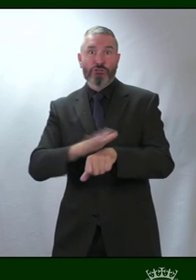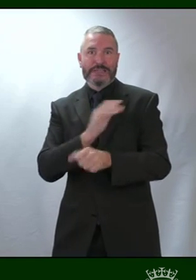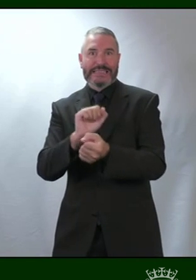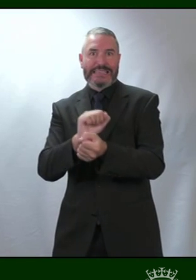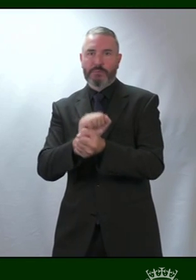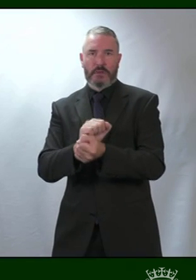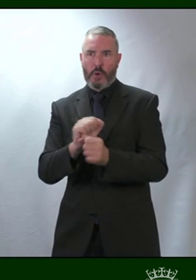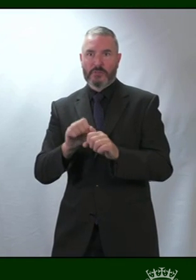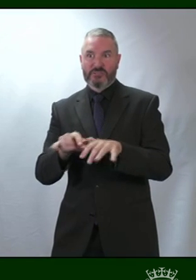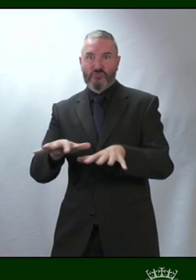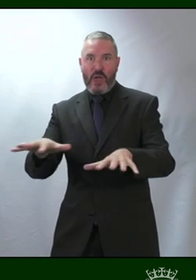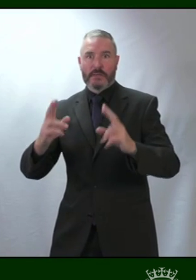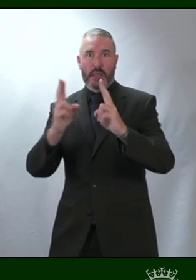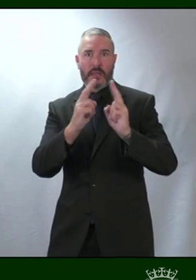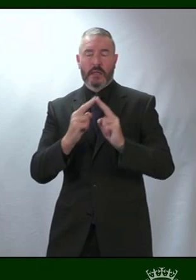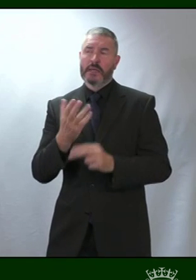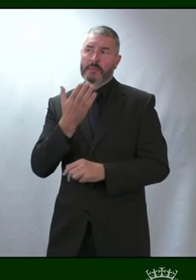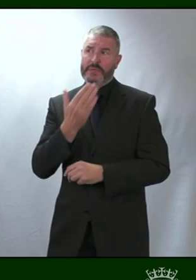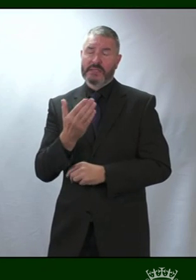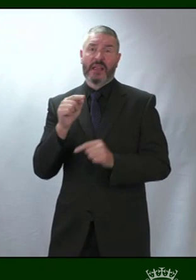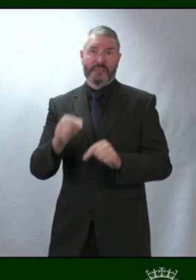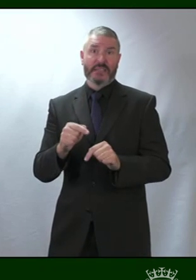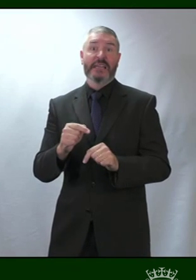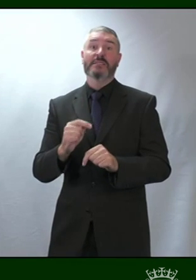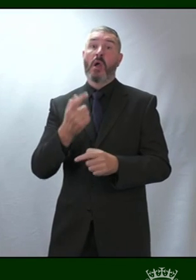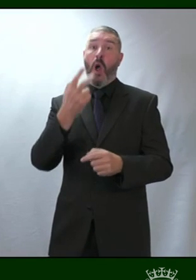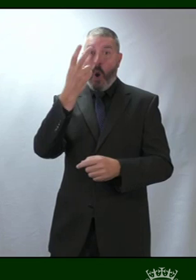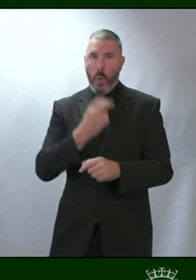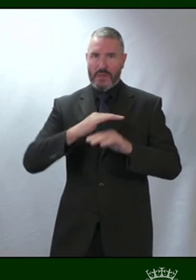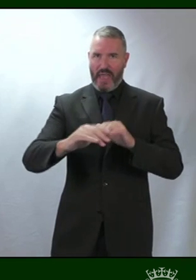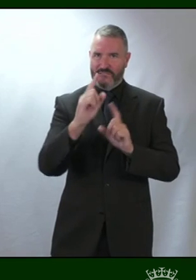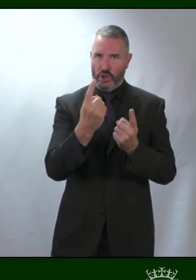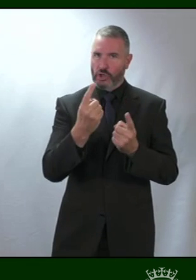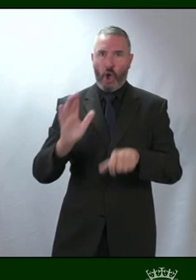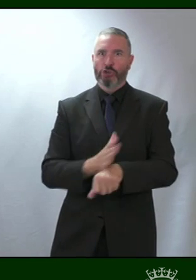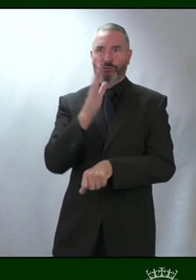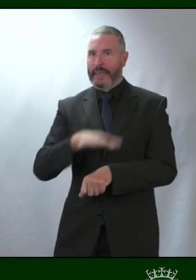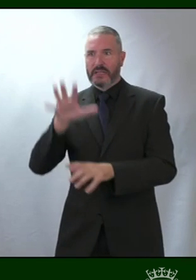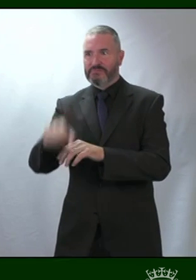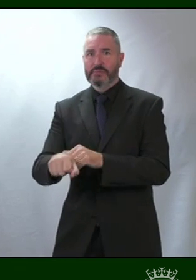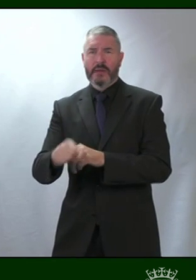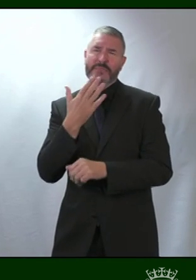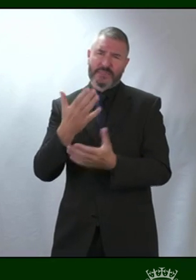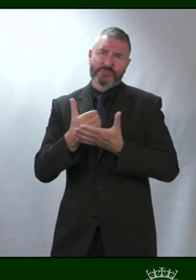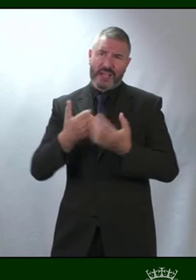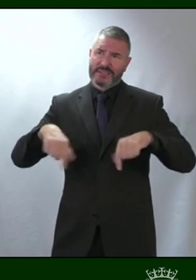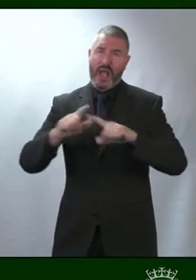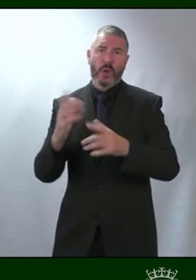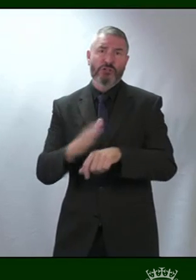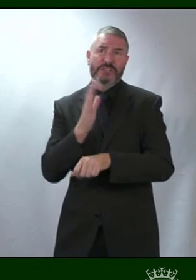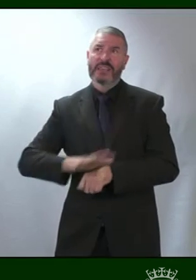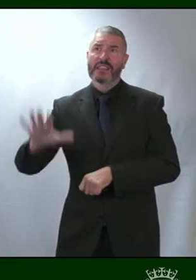Can the Prime Minister confirm that his Government are a “brownfield first” Government, and can he also confirm that he will do everything he can to protect our precious green belt?